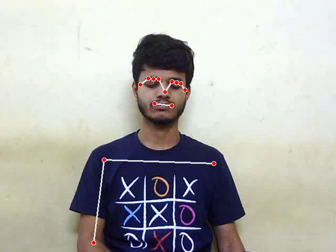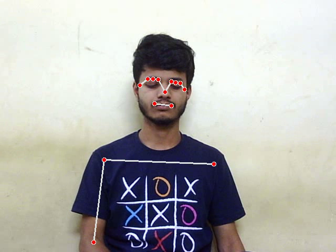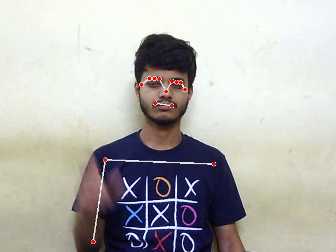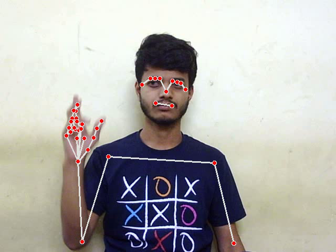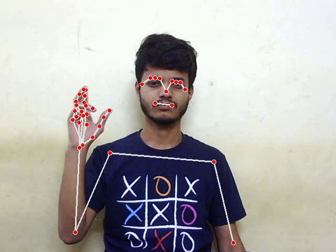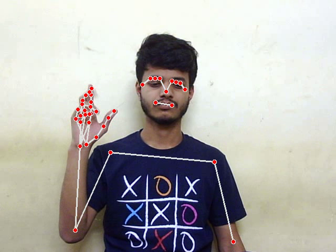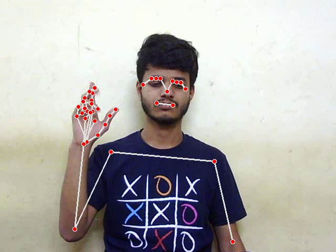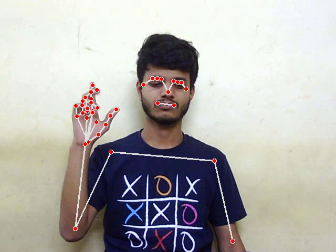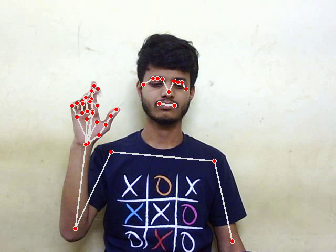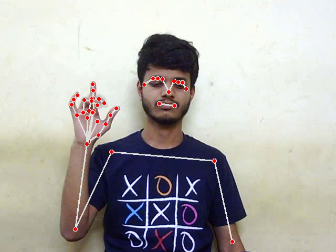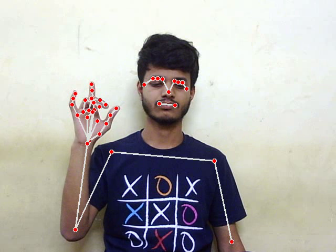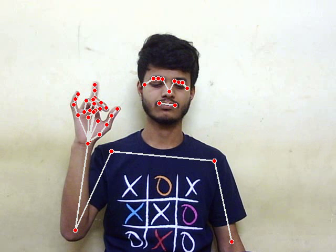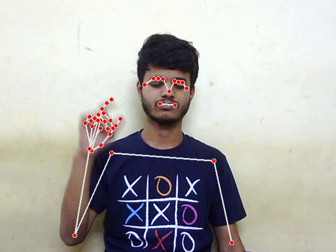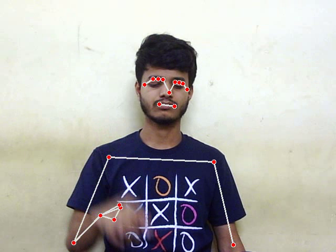why